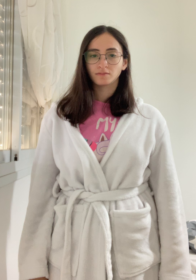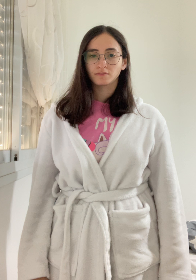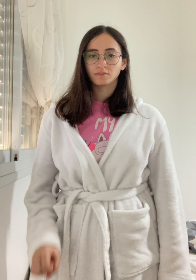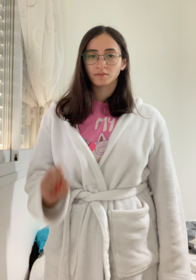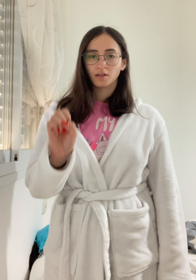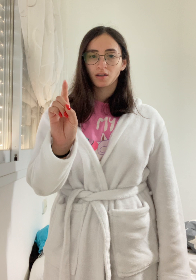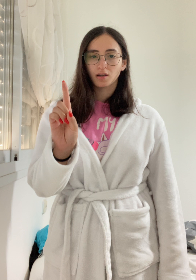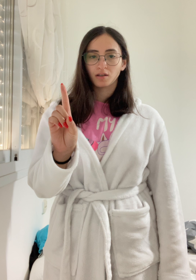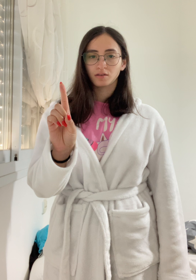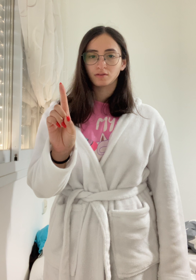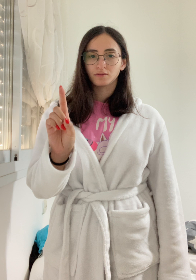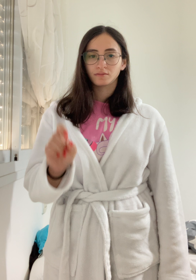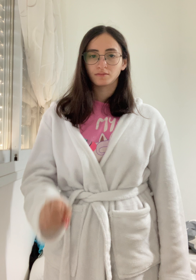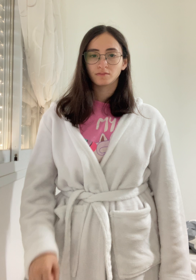אחד